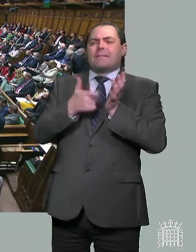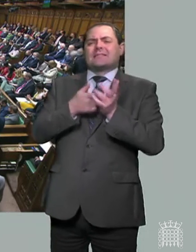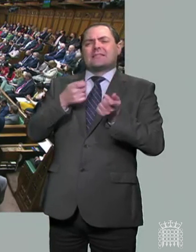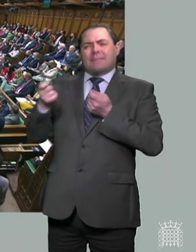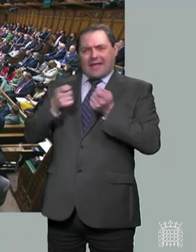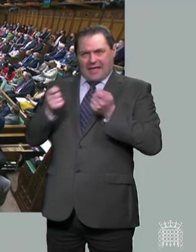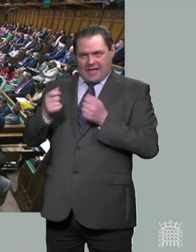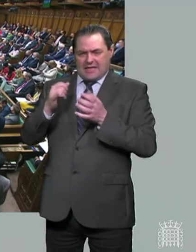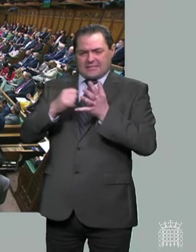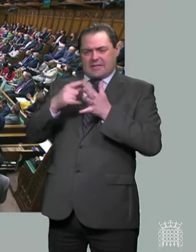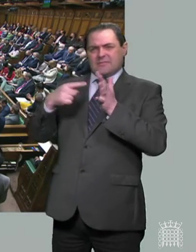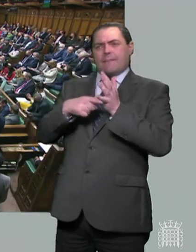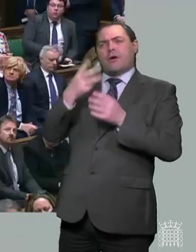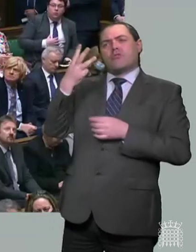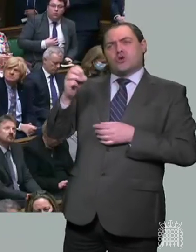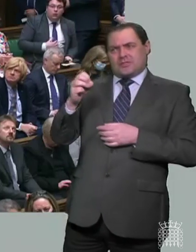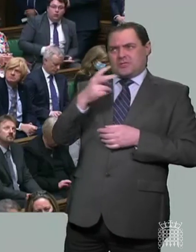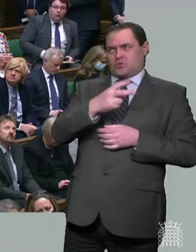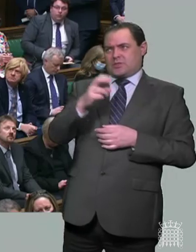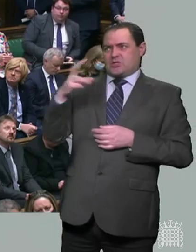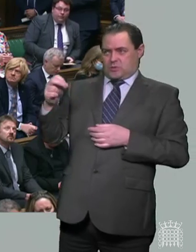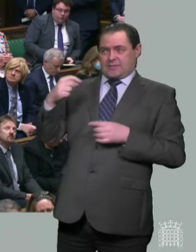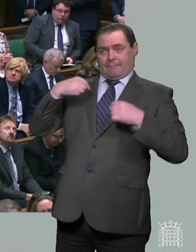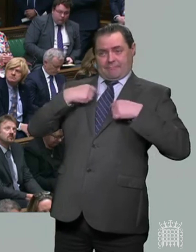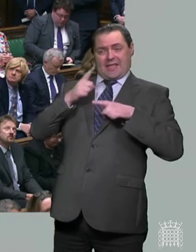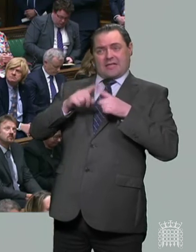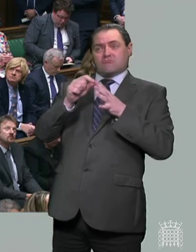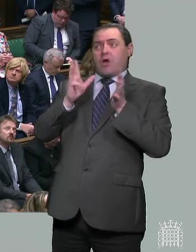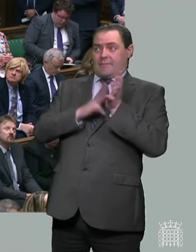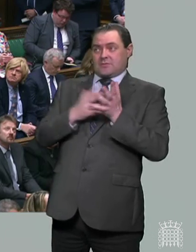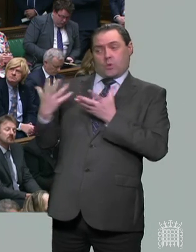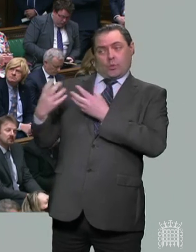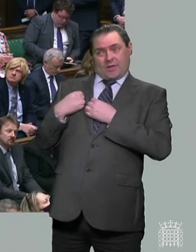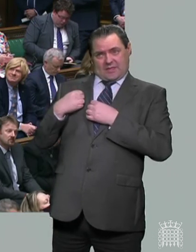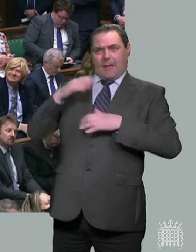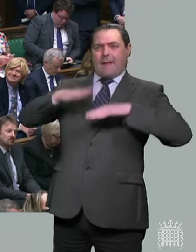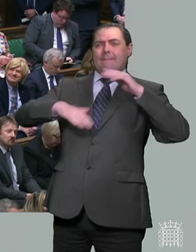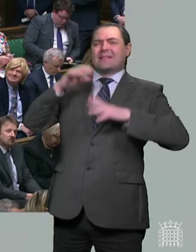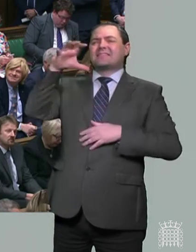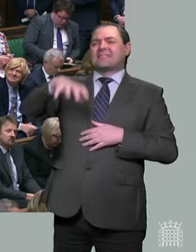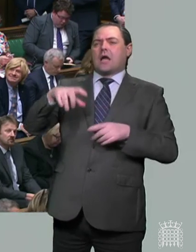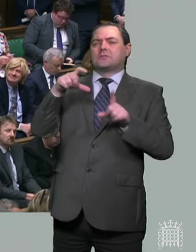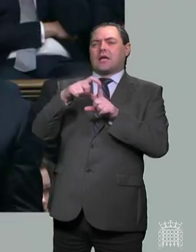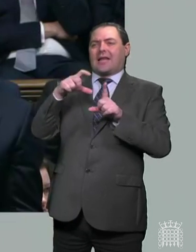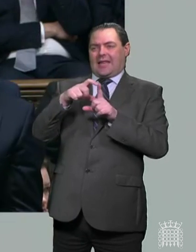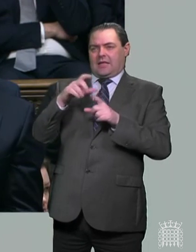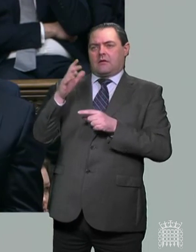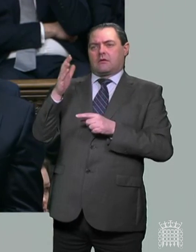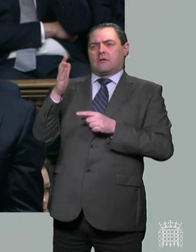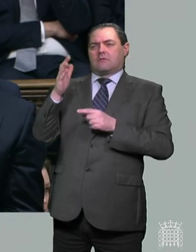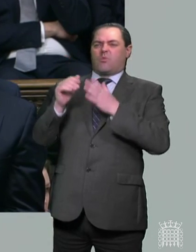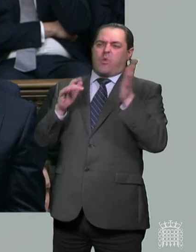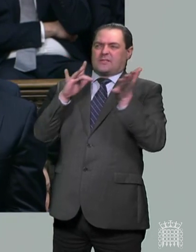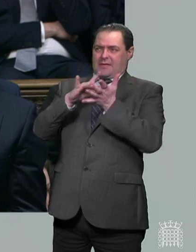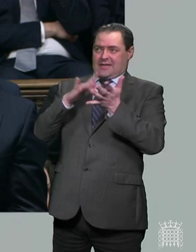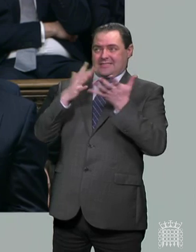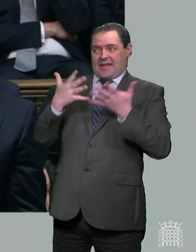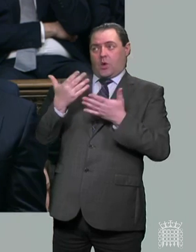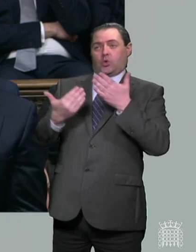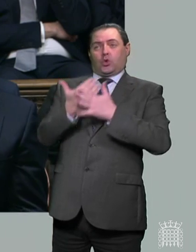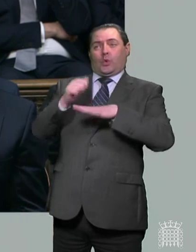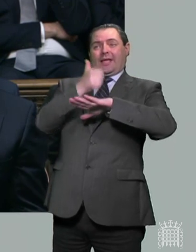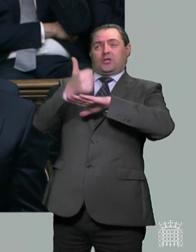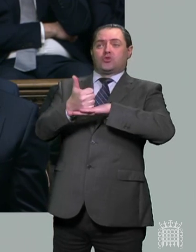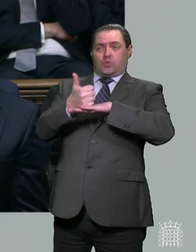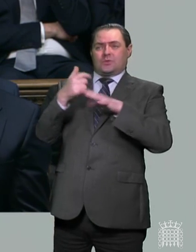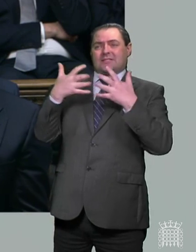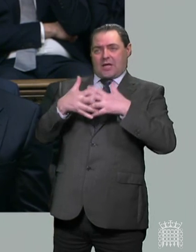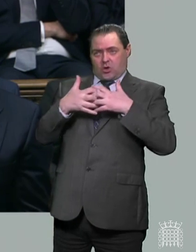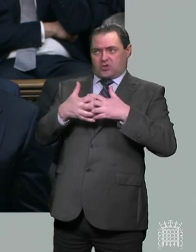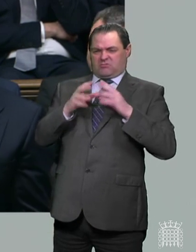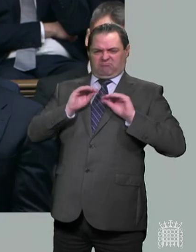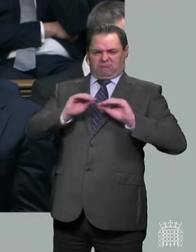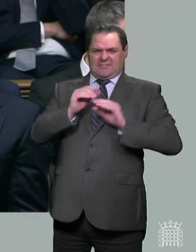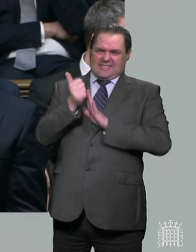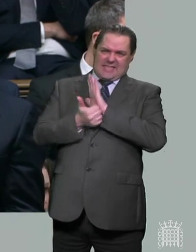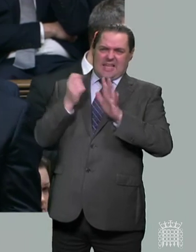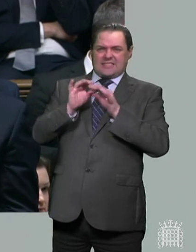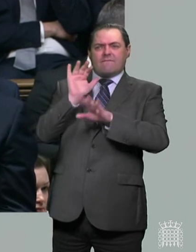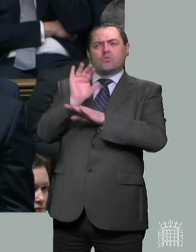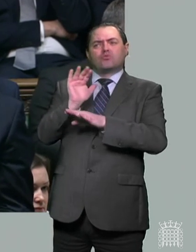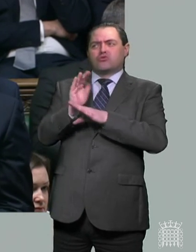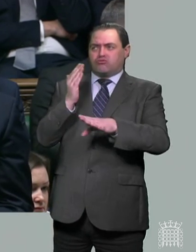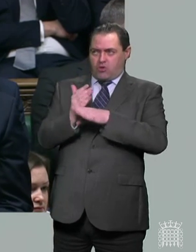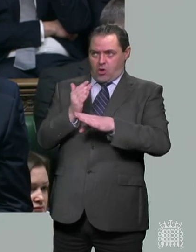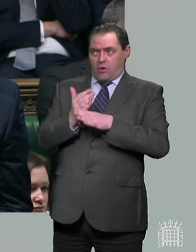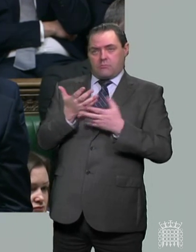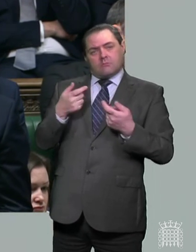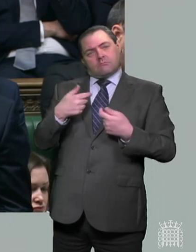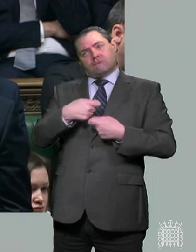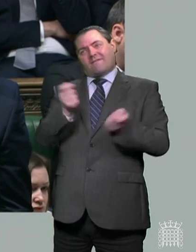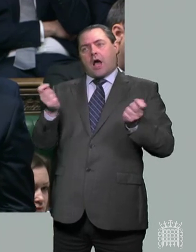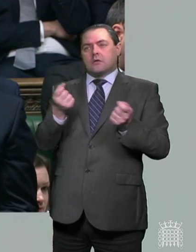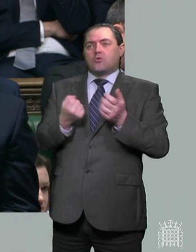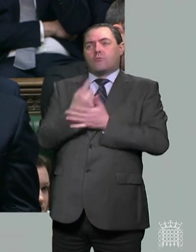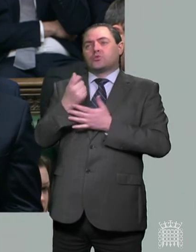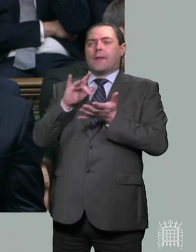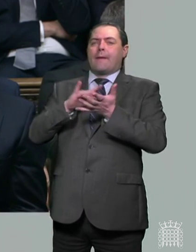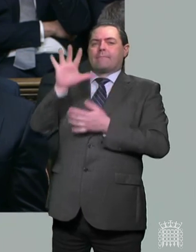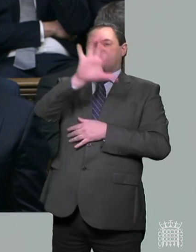On 30 September 2020, the Prime Minister joined me on a building site in Dudley that is now the new Institute of Technology, delivering on skills for future jobs and creating opportunities across the Black Country.